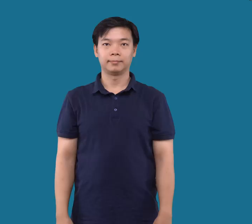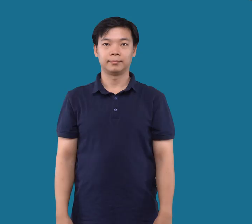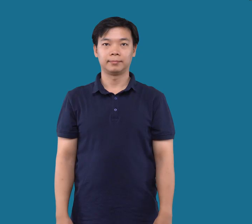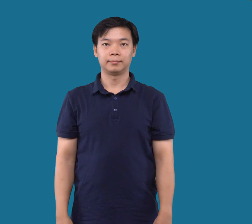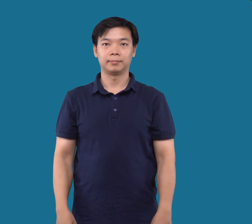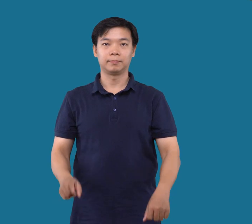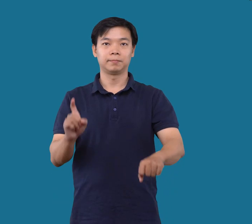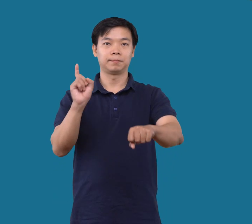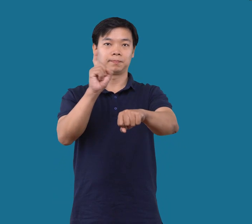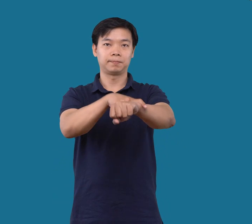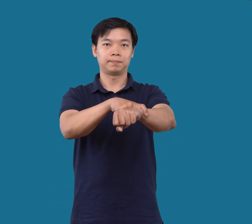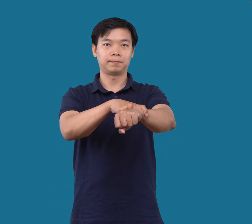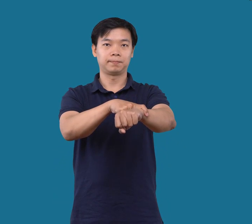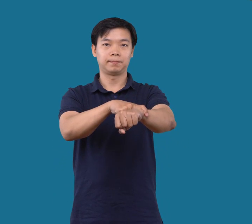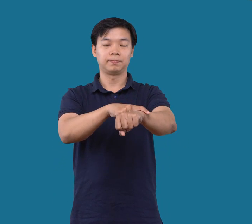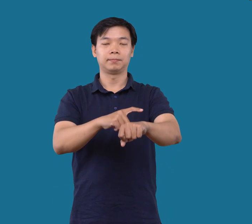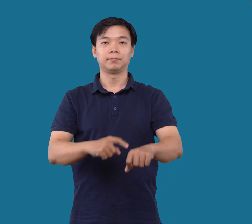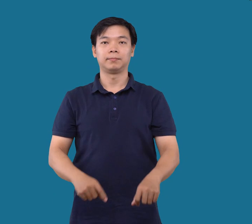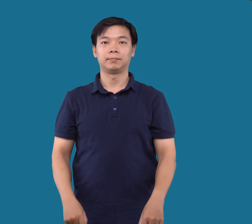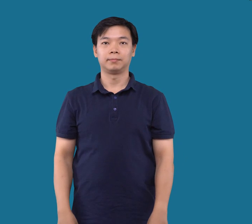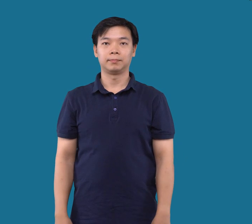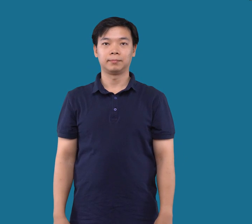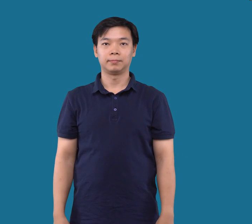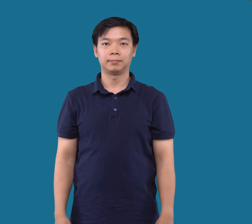còng (cái còng)